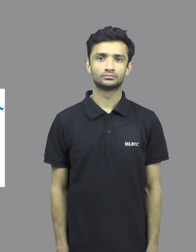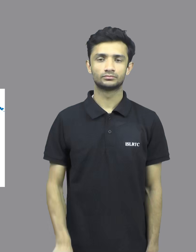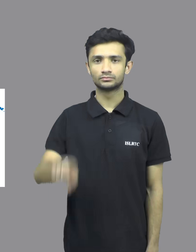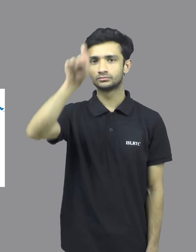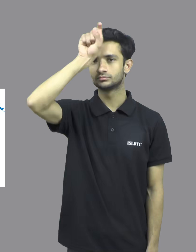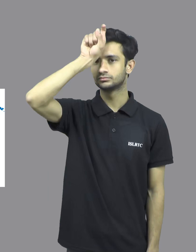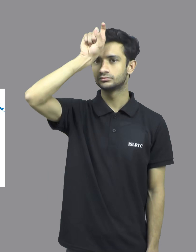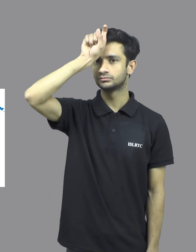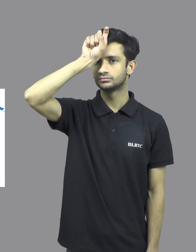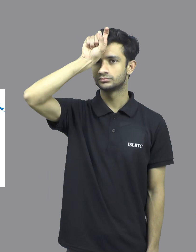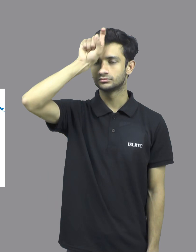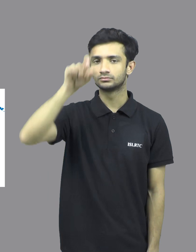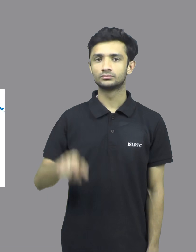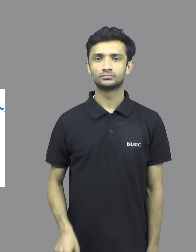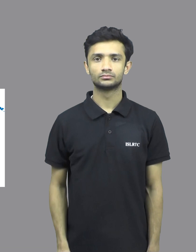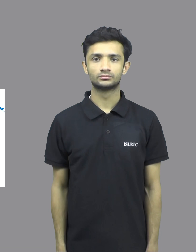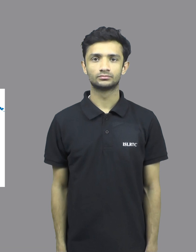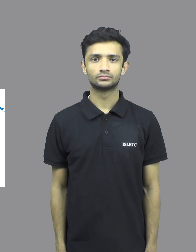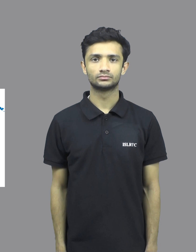Egypt